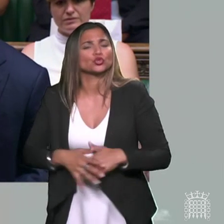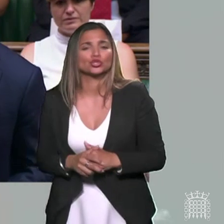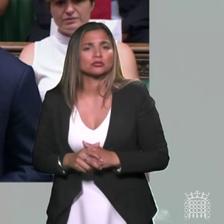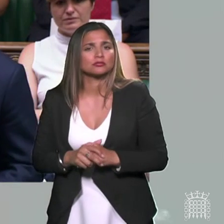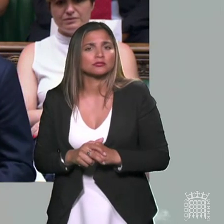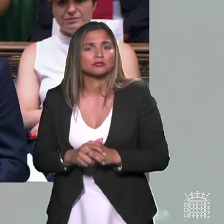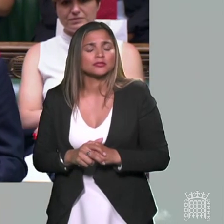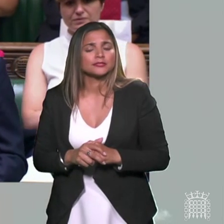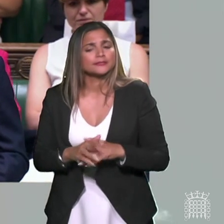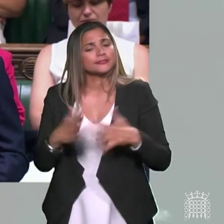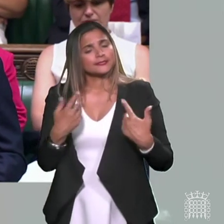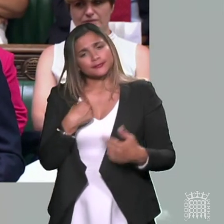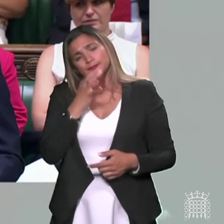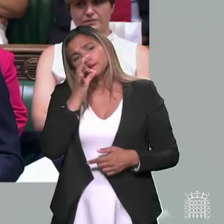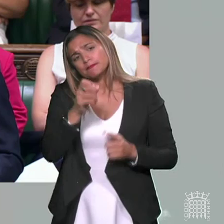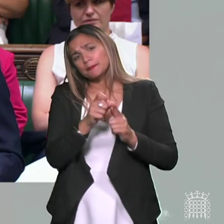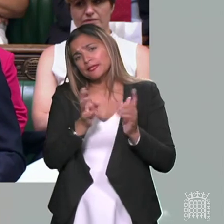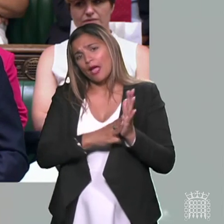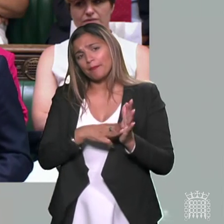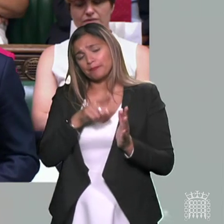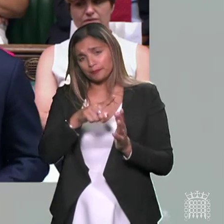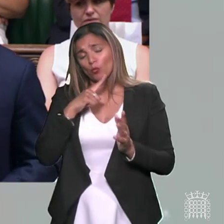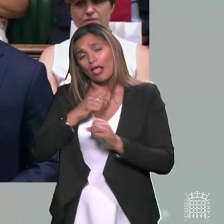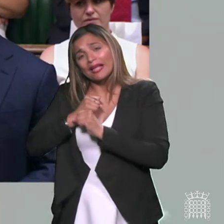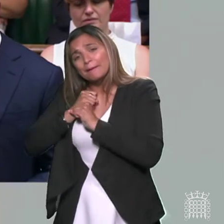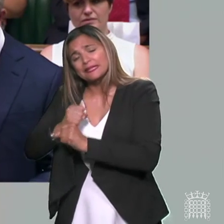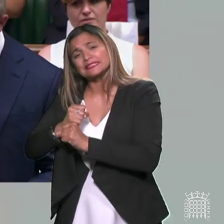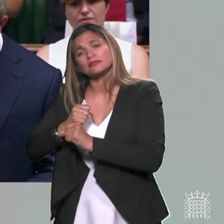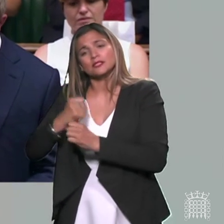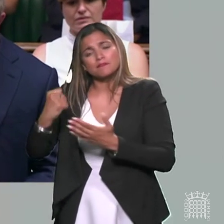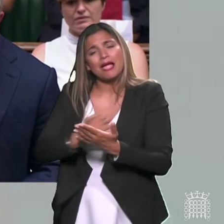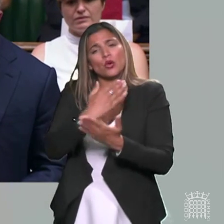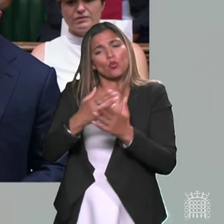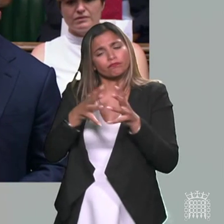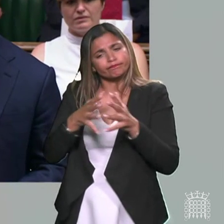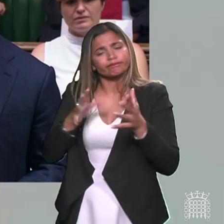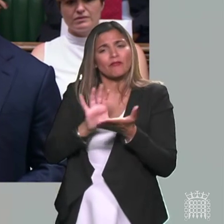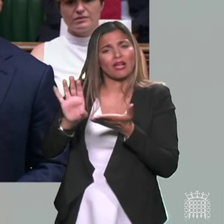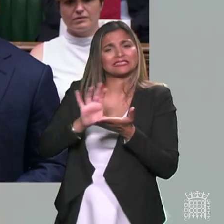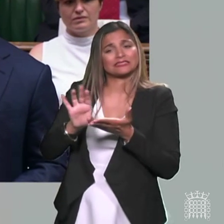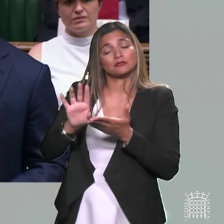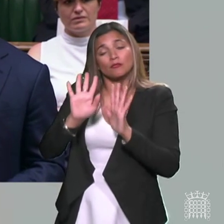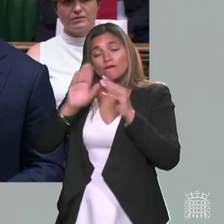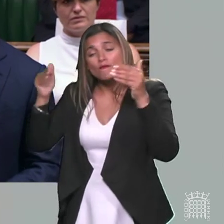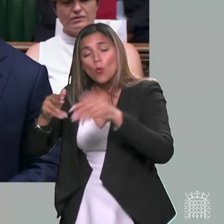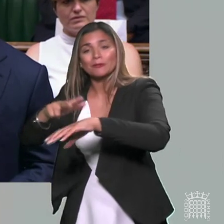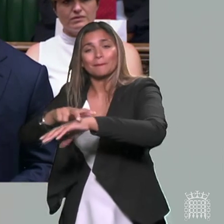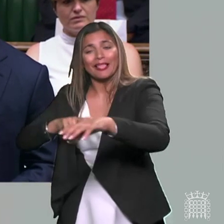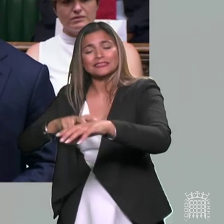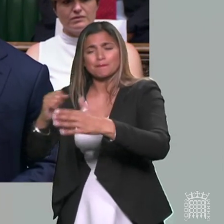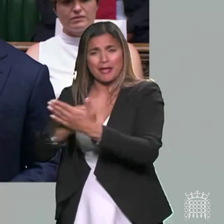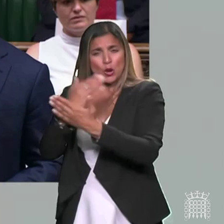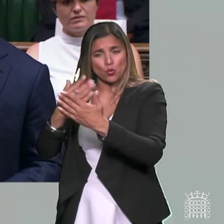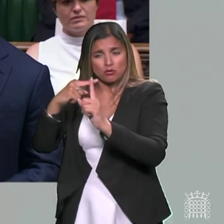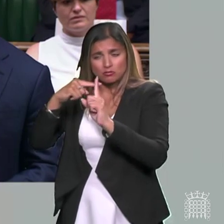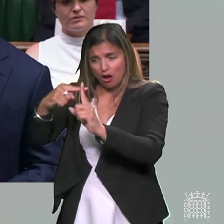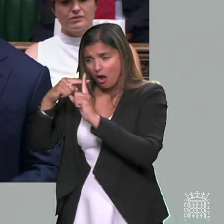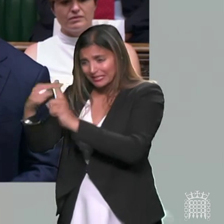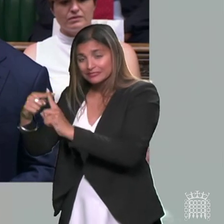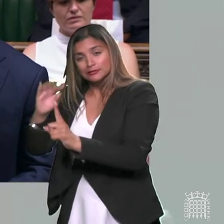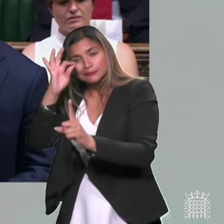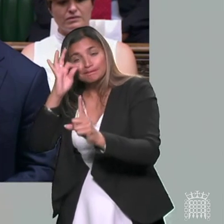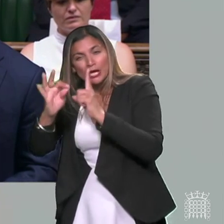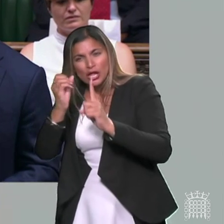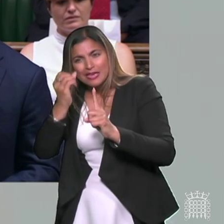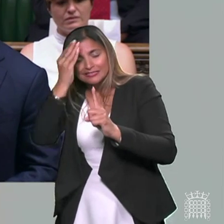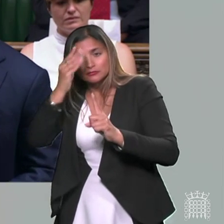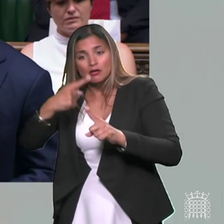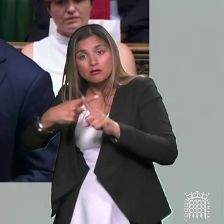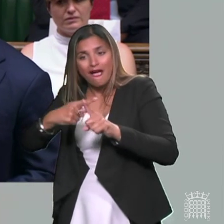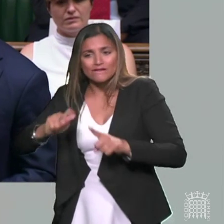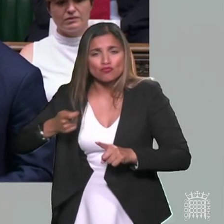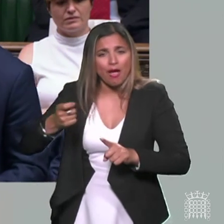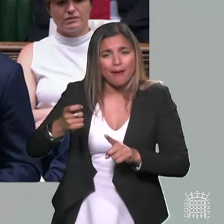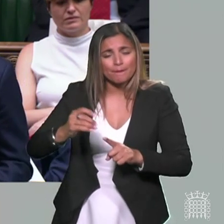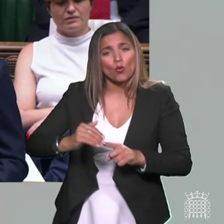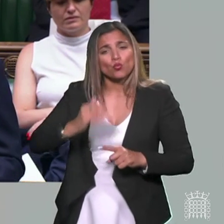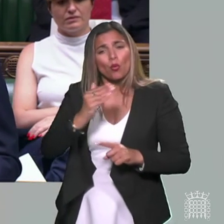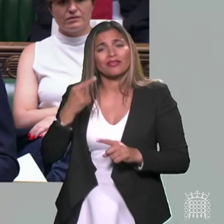Will the Prime Minister commit to a greater allocation of policing funding targeted on specialist knife crime into Ilford and across all that part of north-east London?